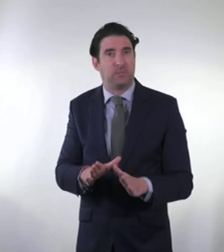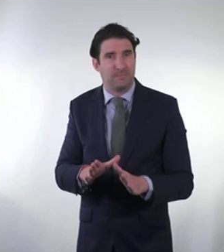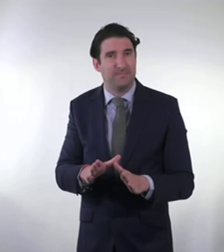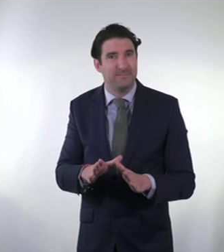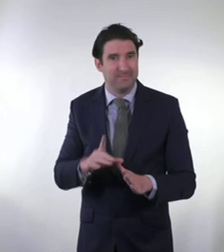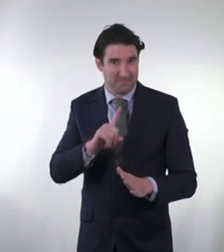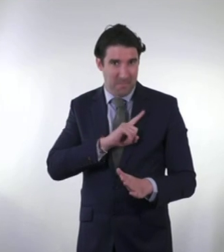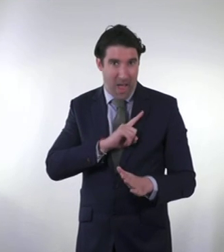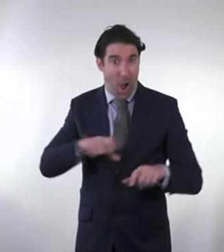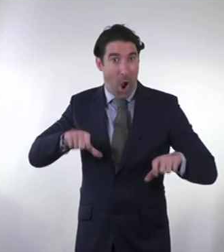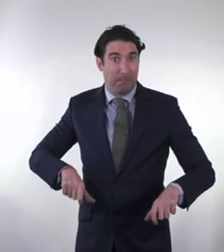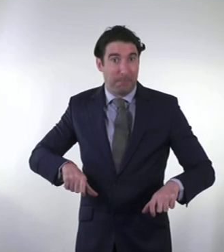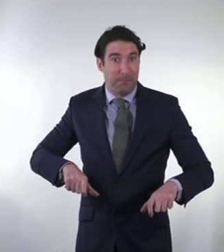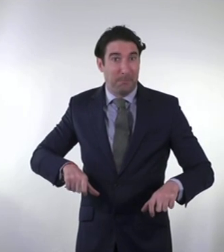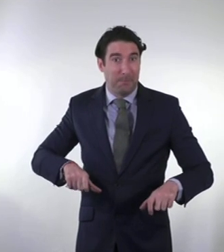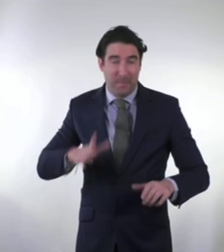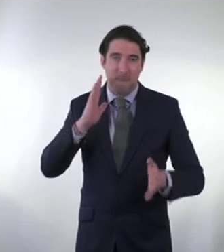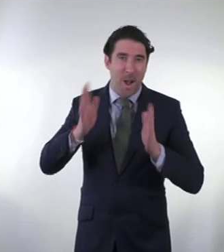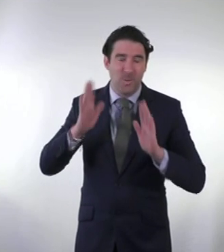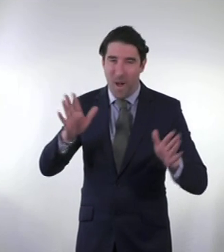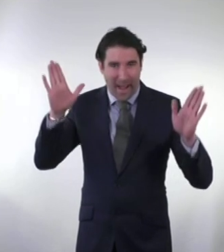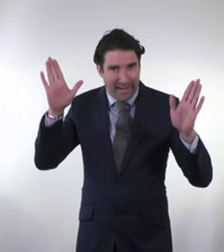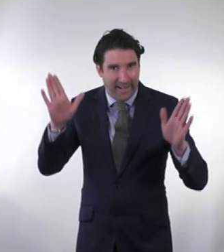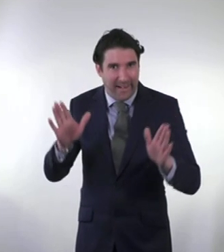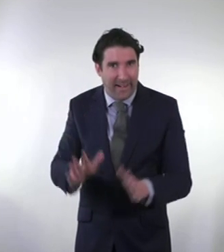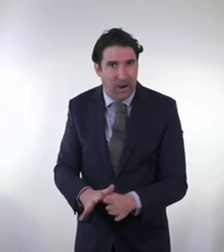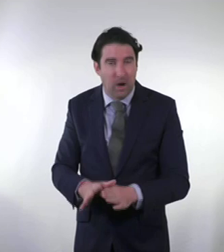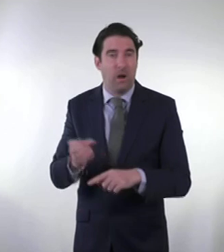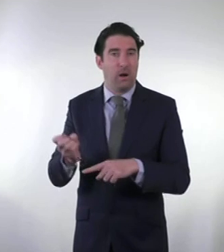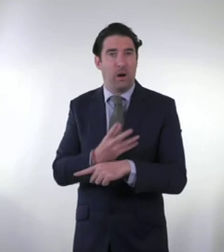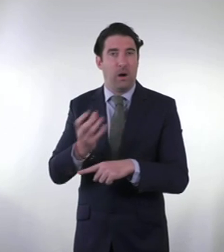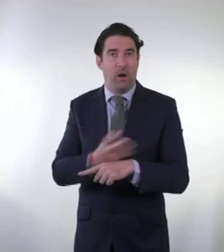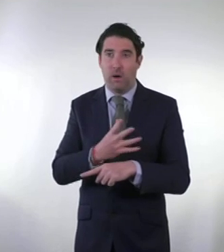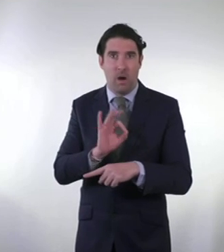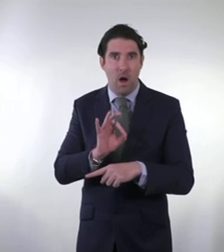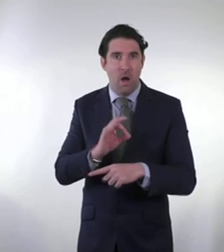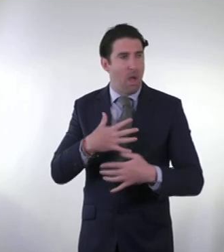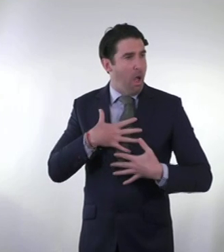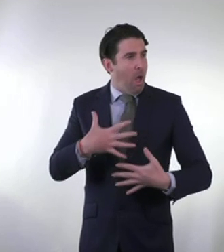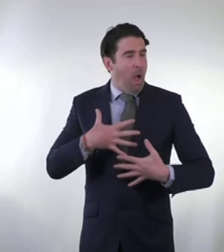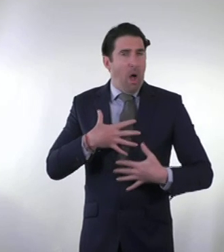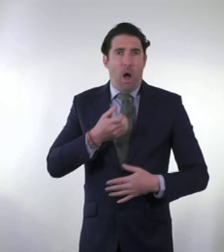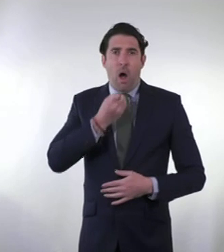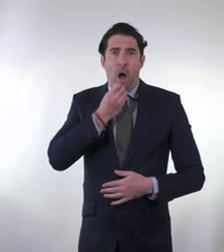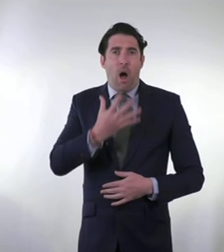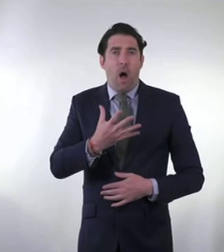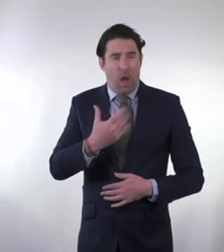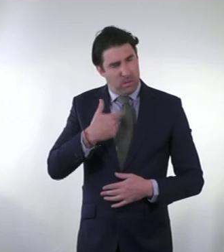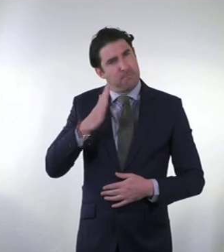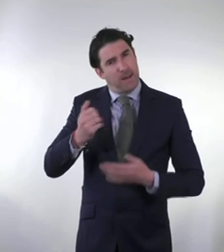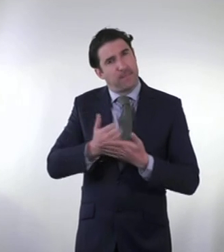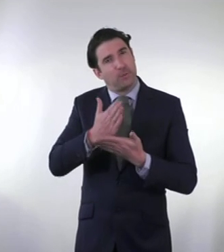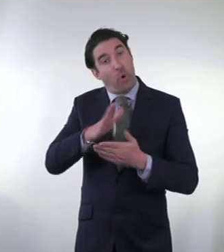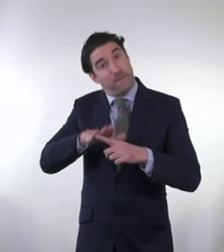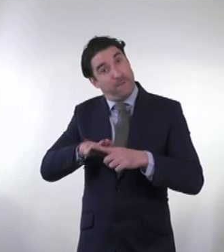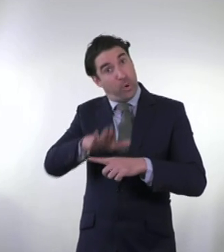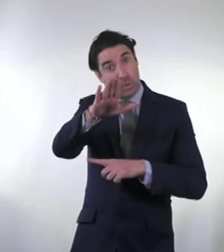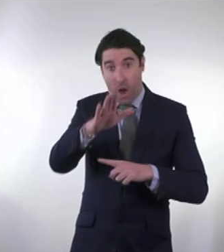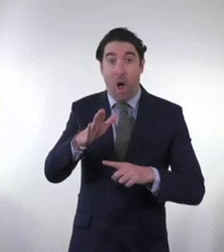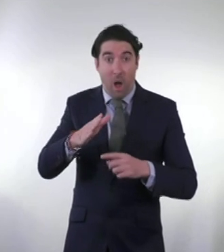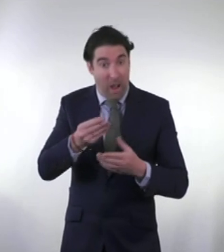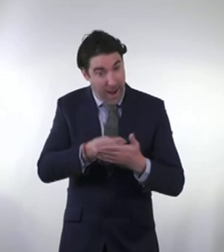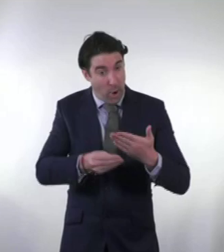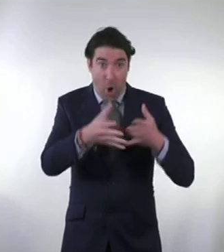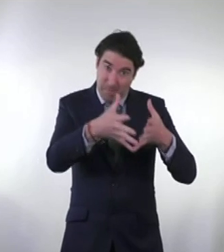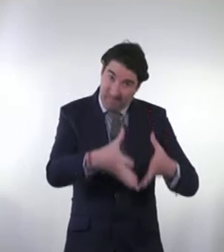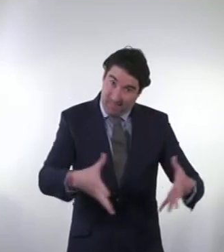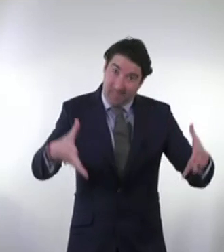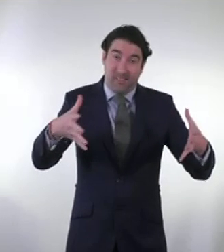Does my right hon. Friend agree that, as we build our economy, we must ensure that our infrastructure—the backbone of our country—is sustainable and minimises the impact on our communities?